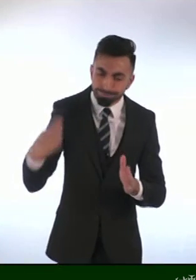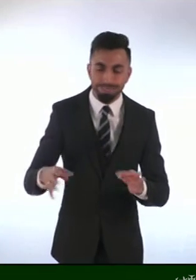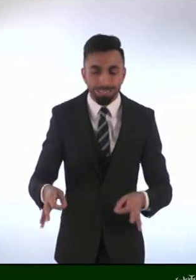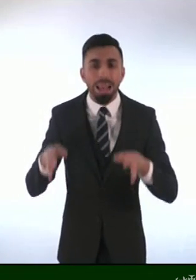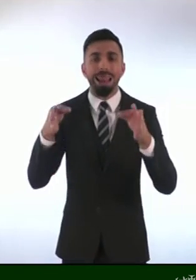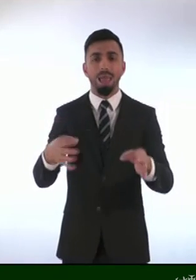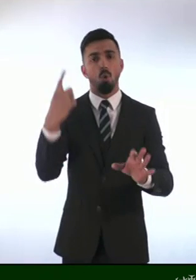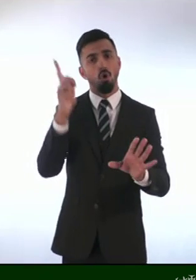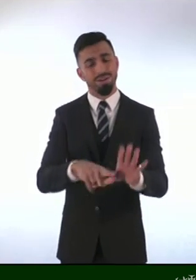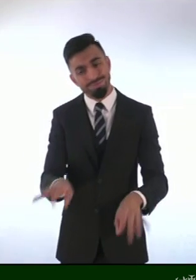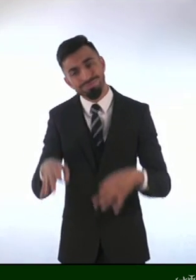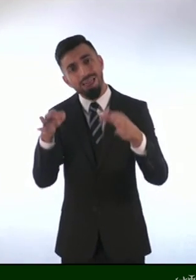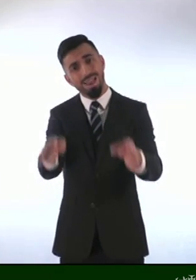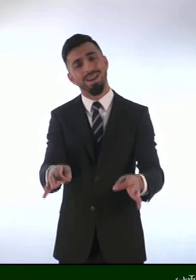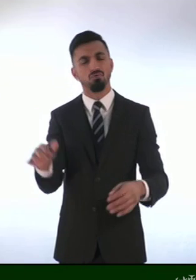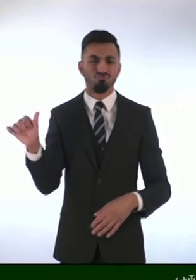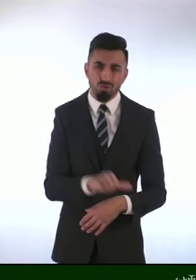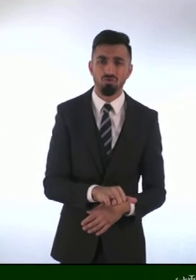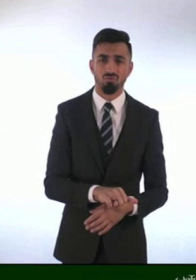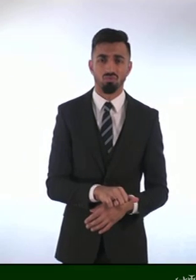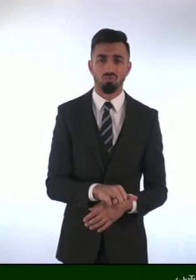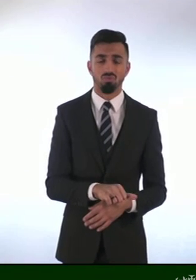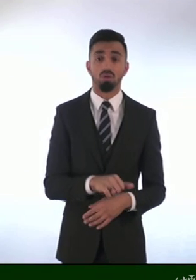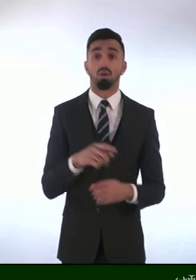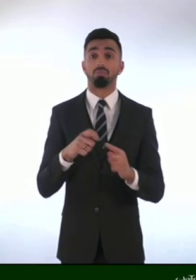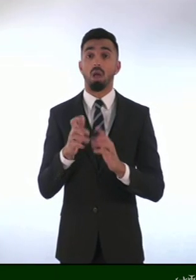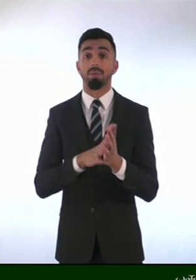Our priority is to deal with the coronavirus epidemic.